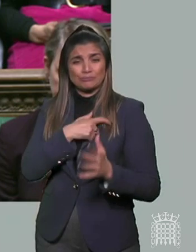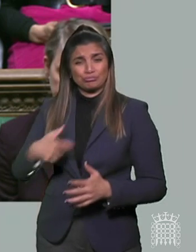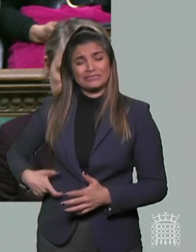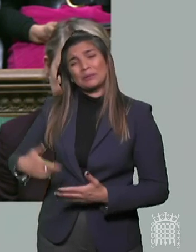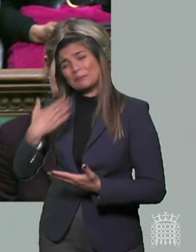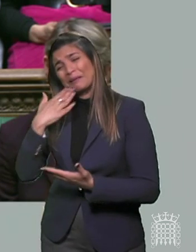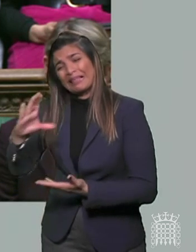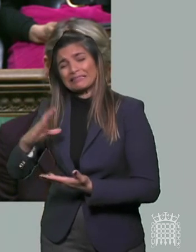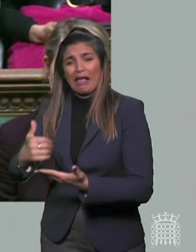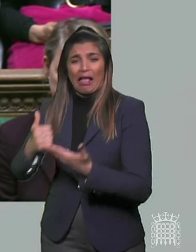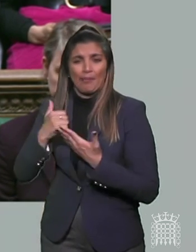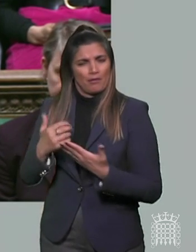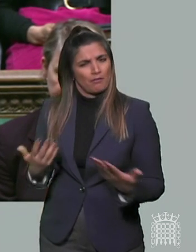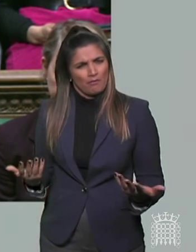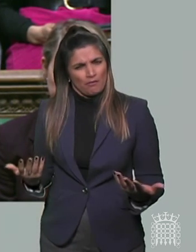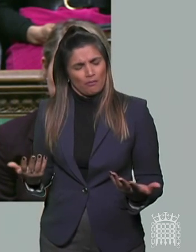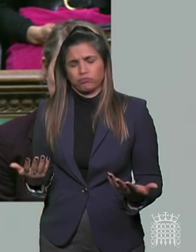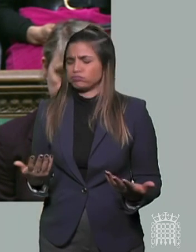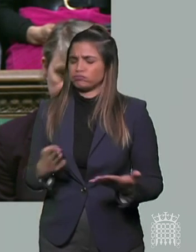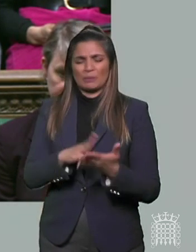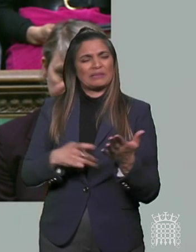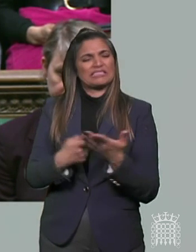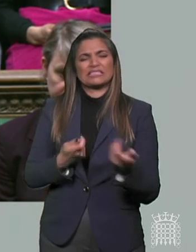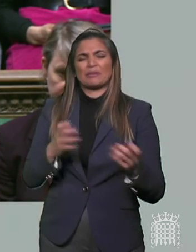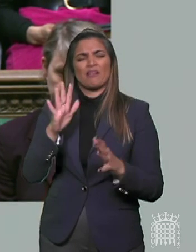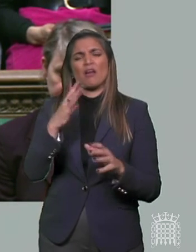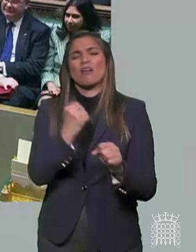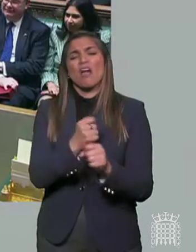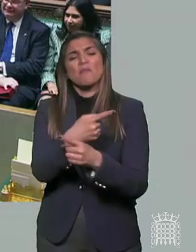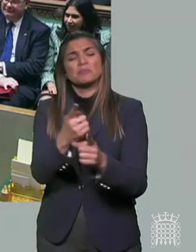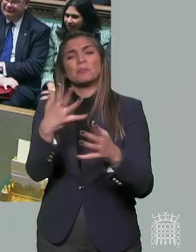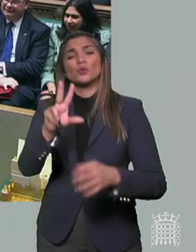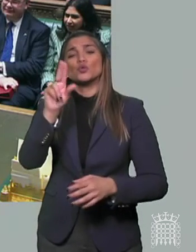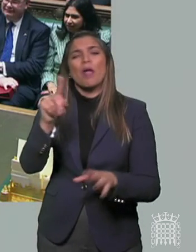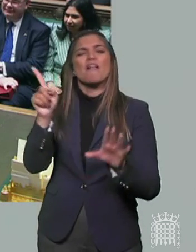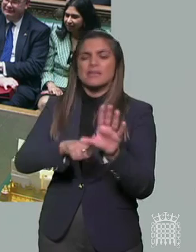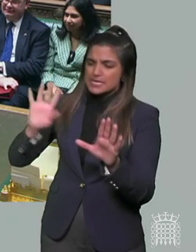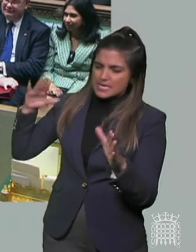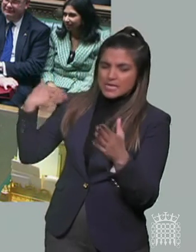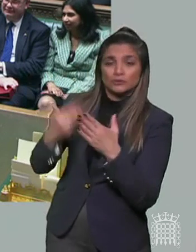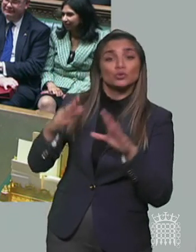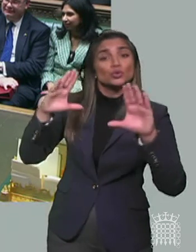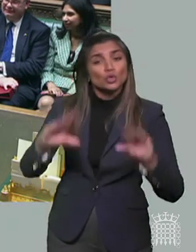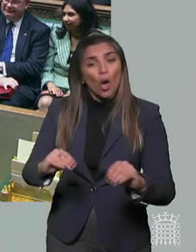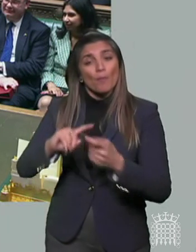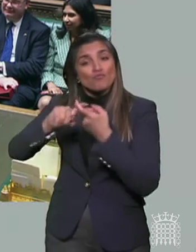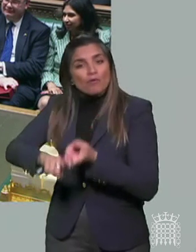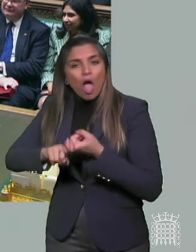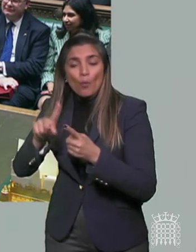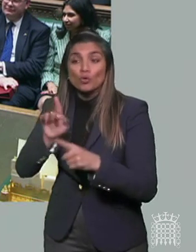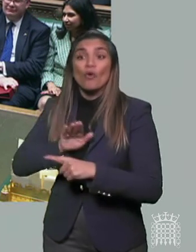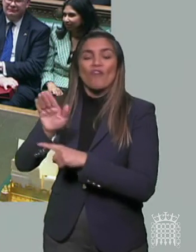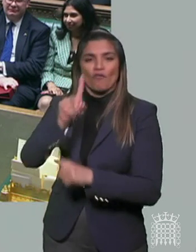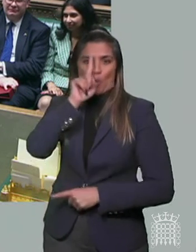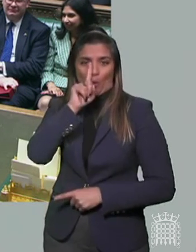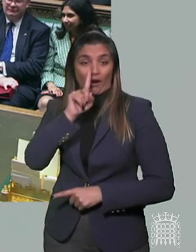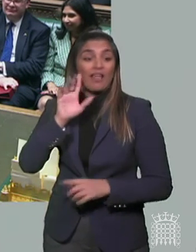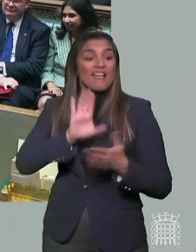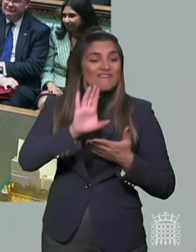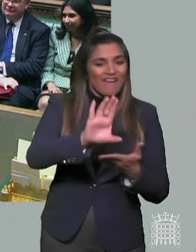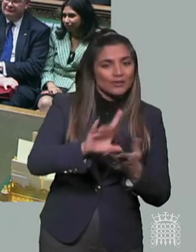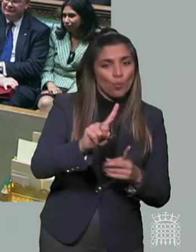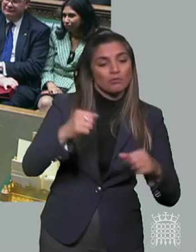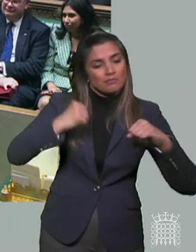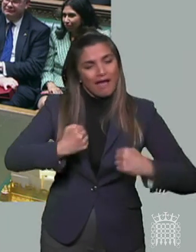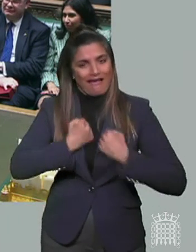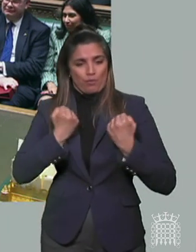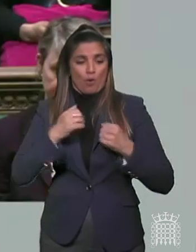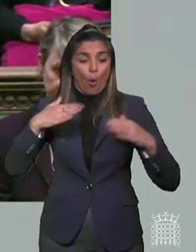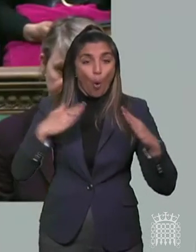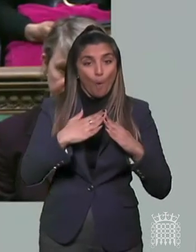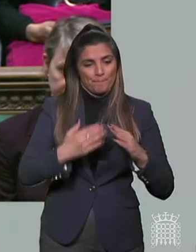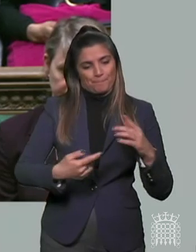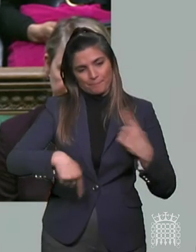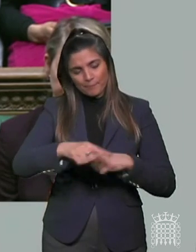The Government have had 12 years to end their reliance on foreign oil and to invest in home-grown energy to secure our supplies.